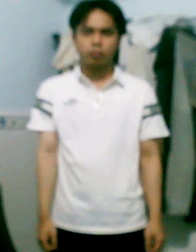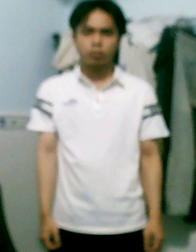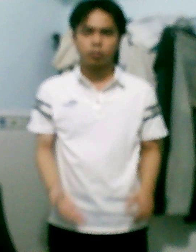tieng viet